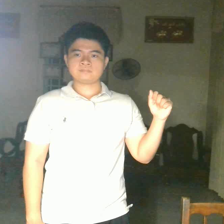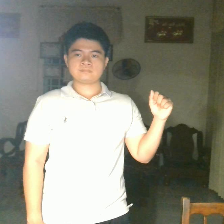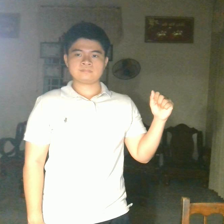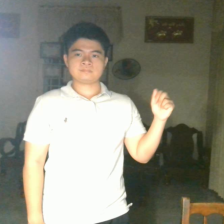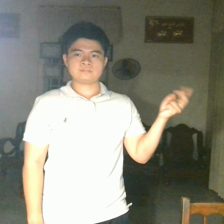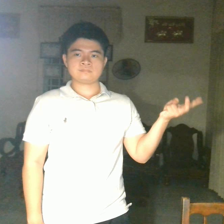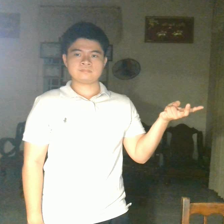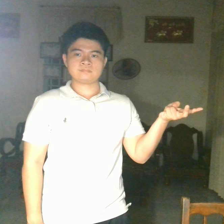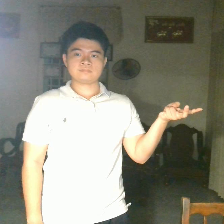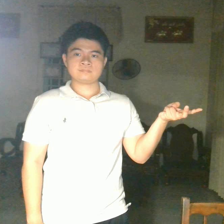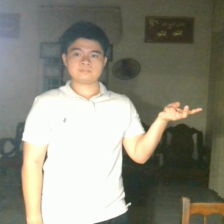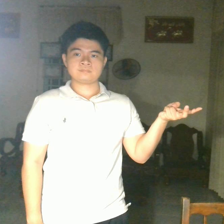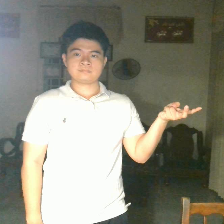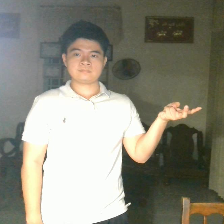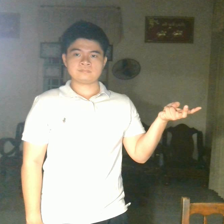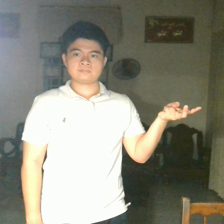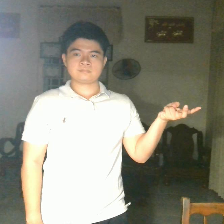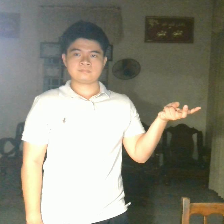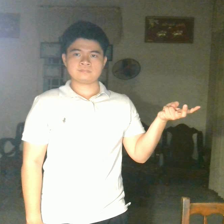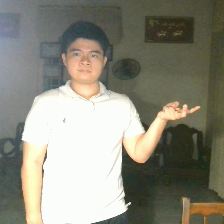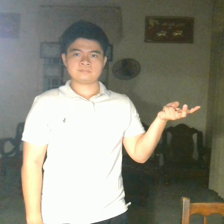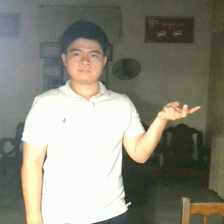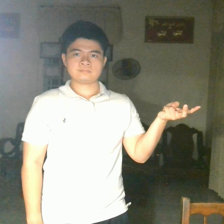ă